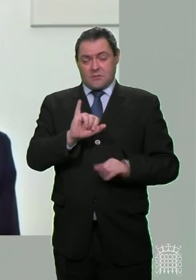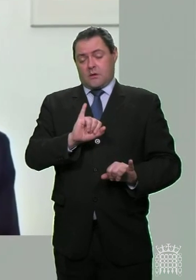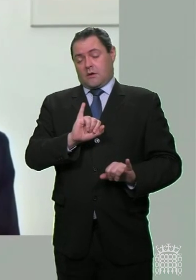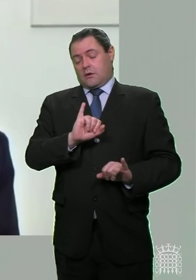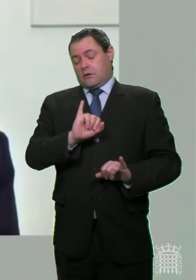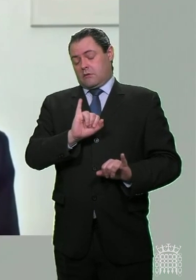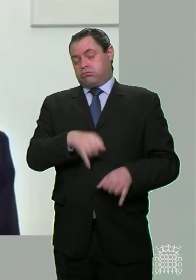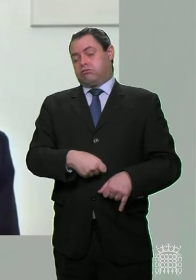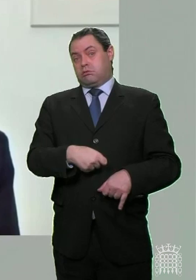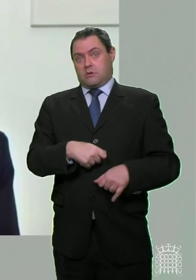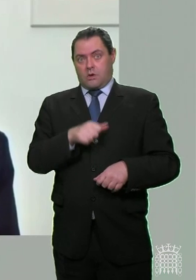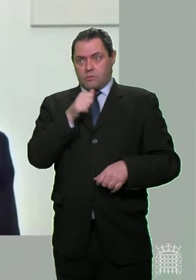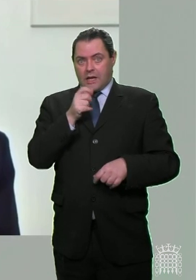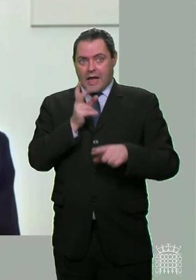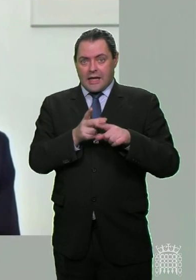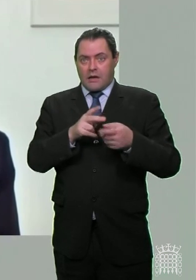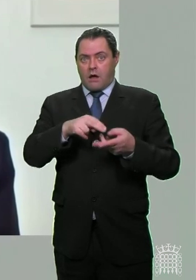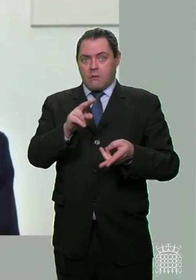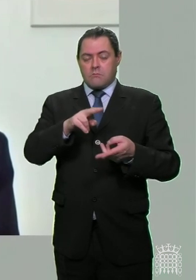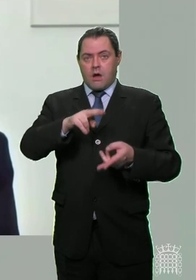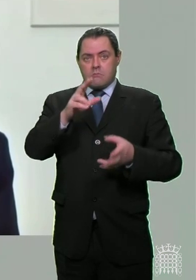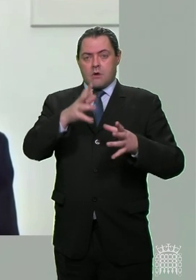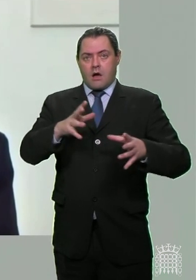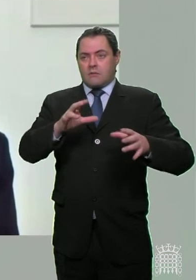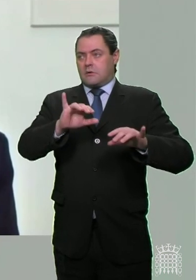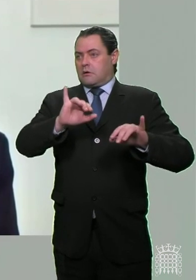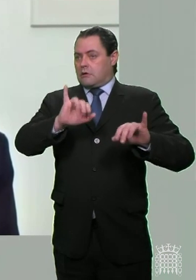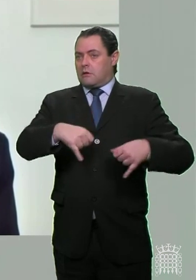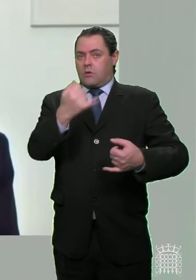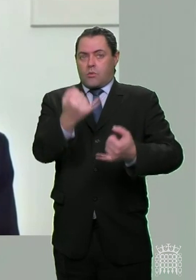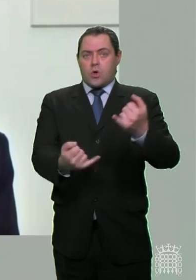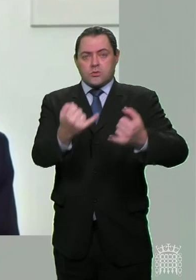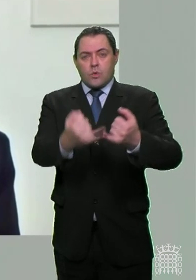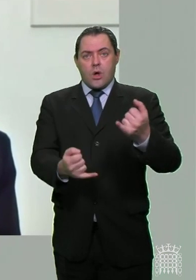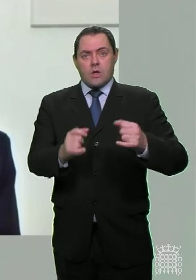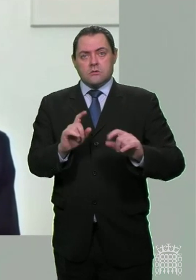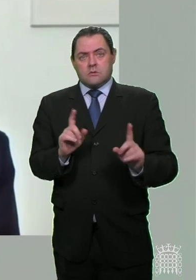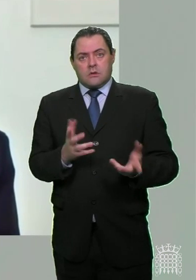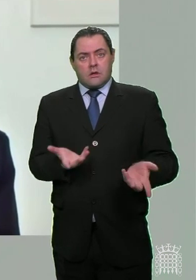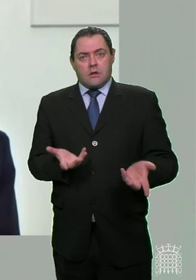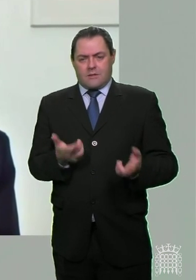This afternoon, I will be speaking to families who have lost loved ones to covid.